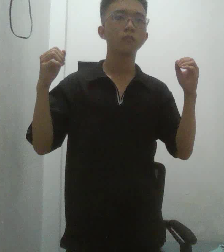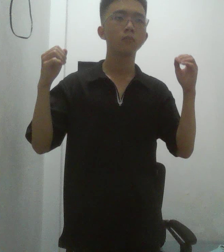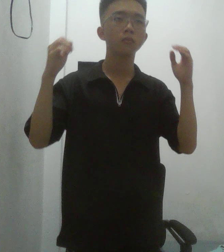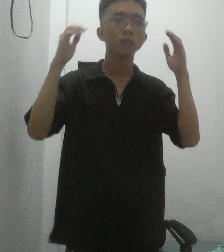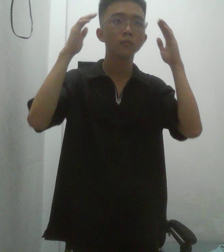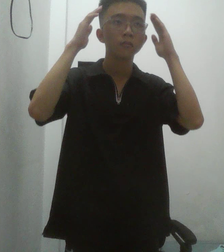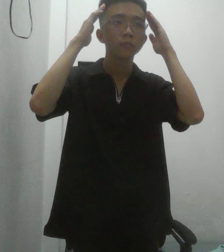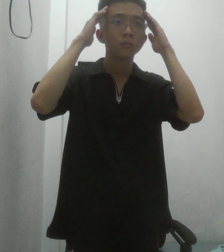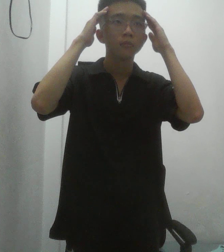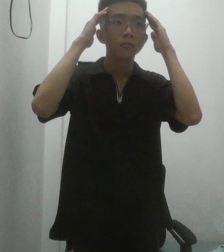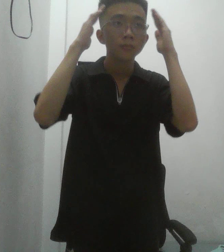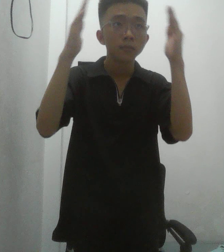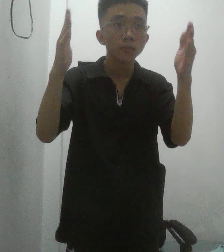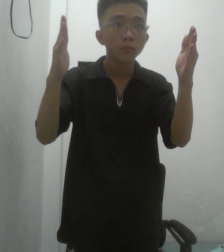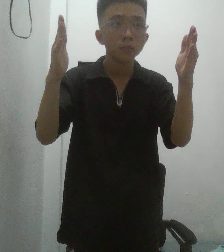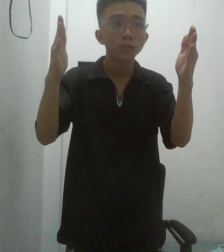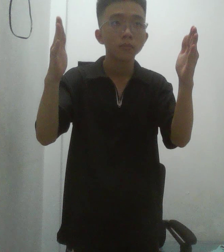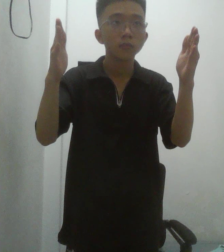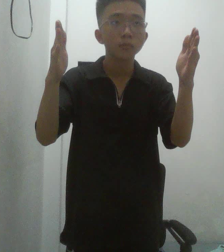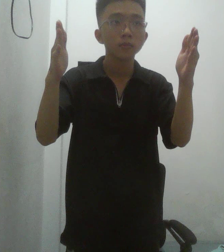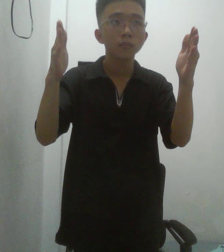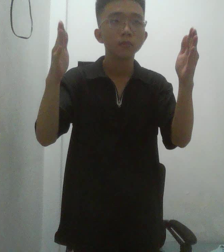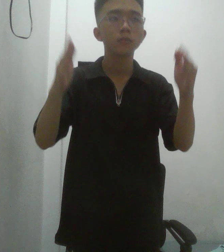quan tam